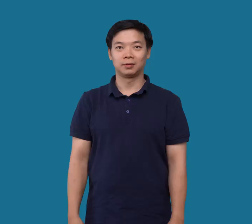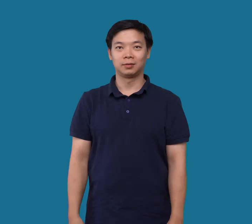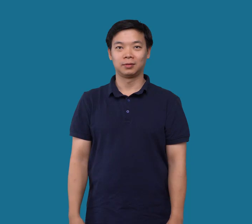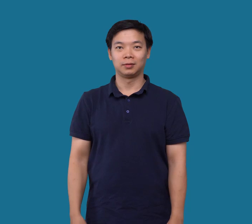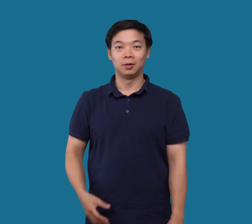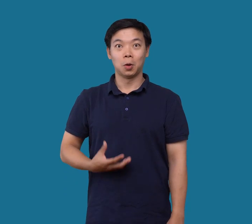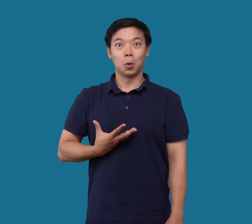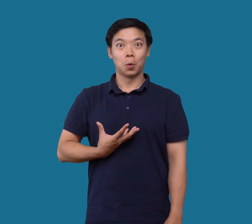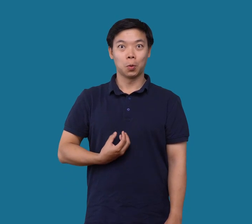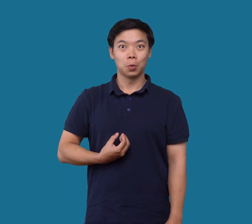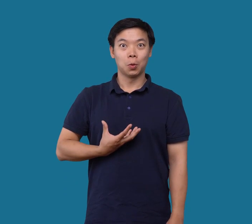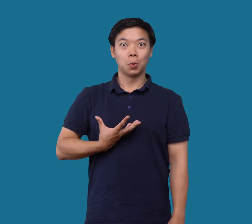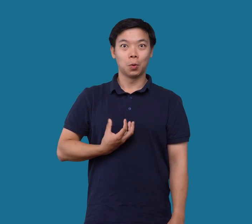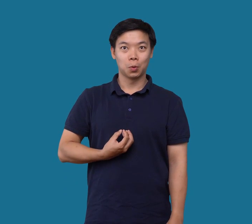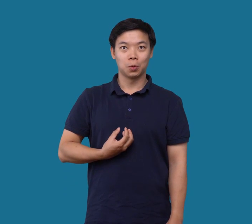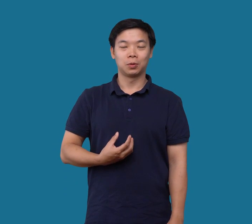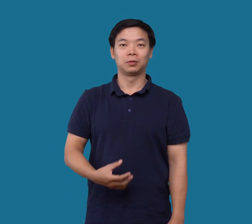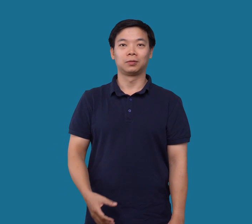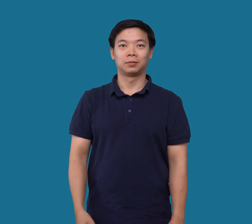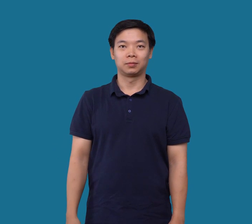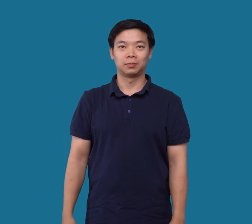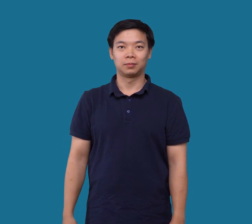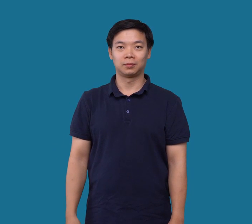hồi hộp